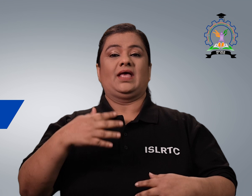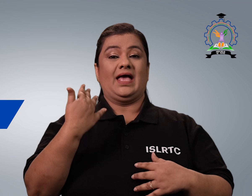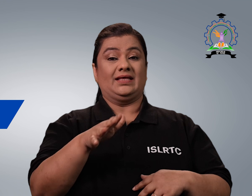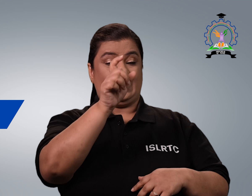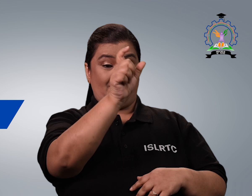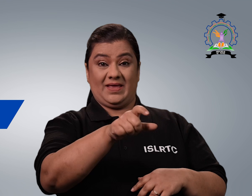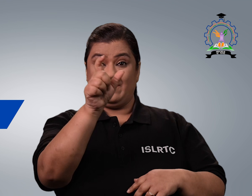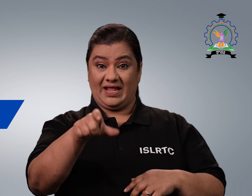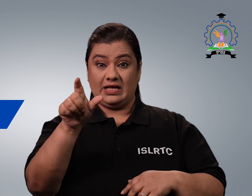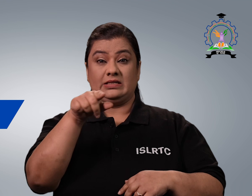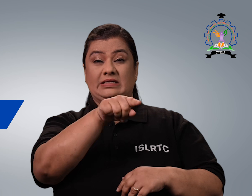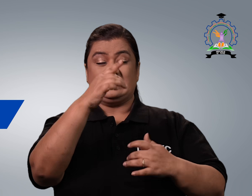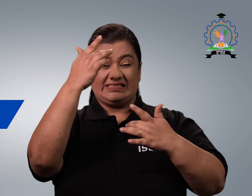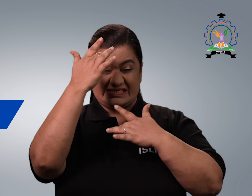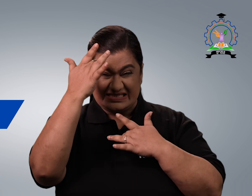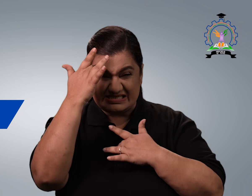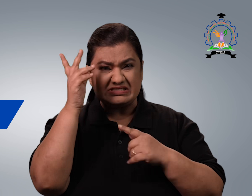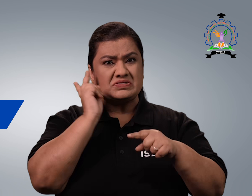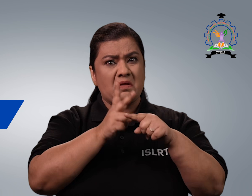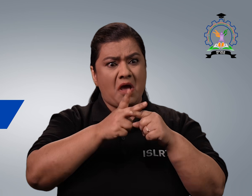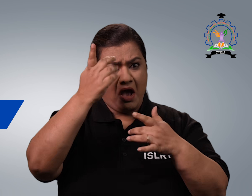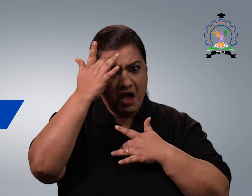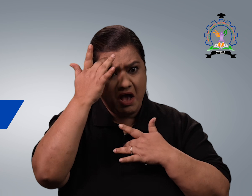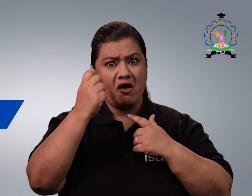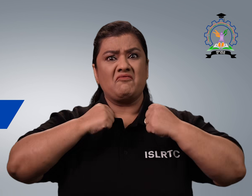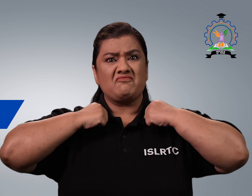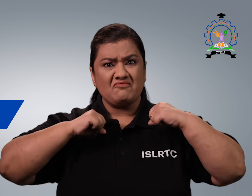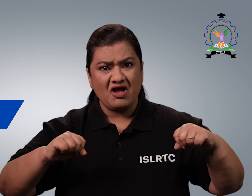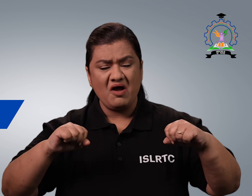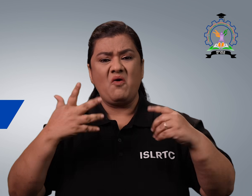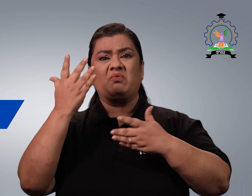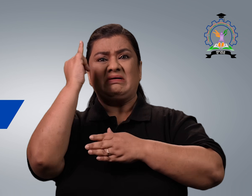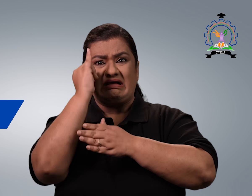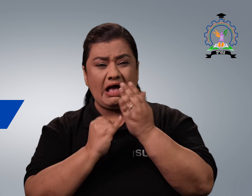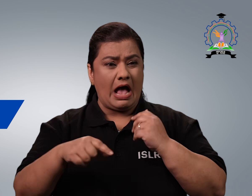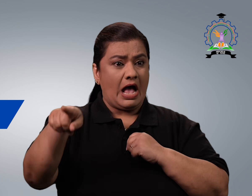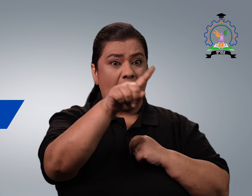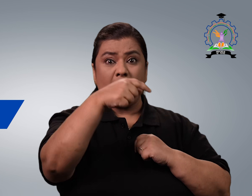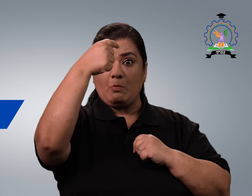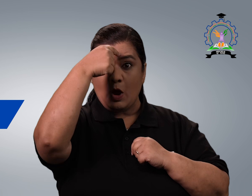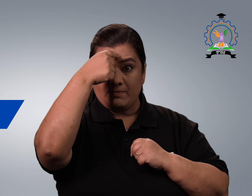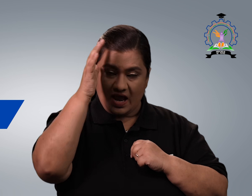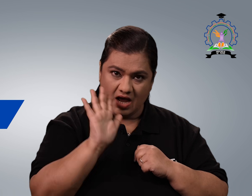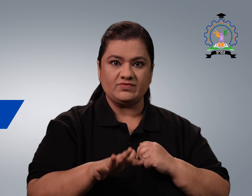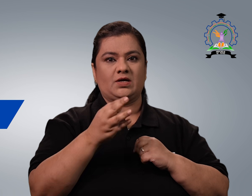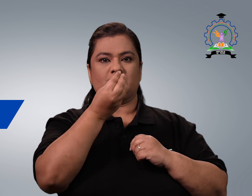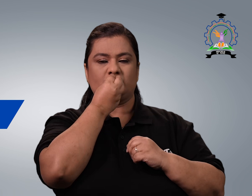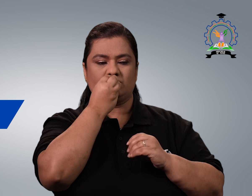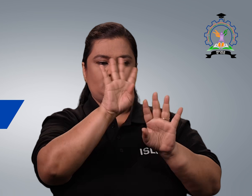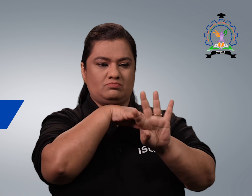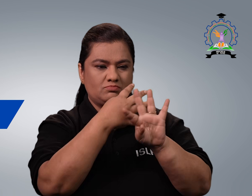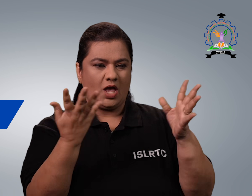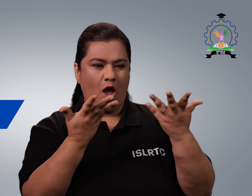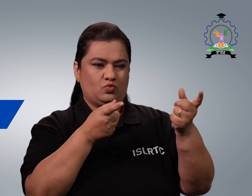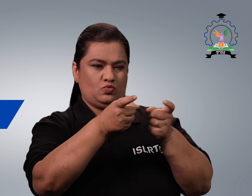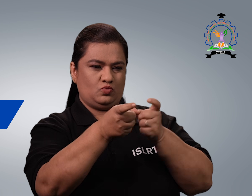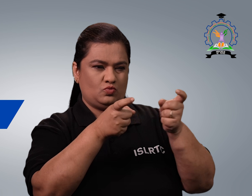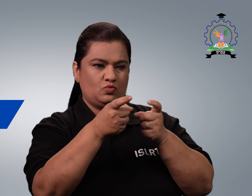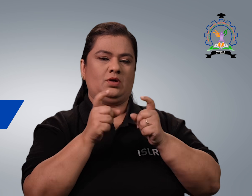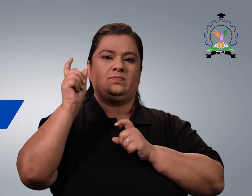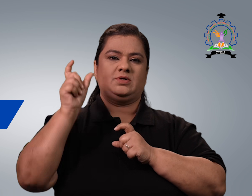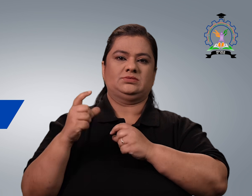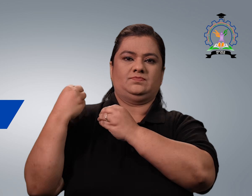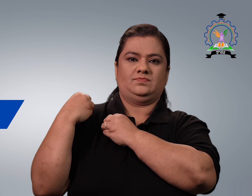A professional who creates diet plans for individuals with illnesses or obesity.